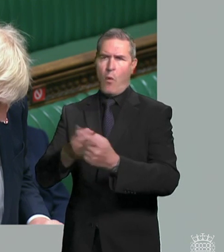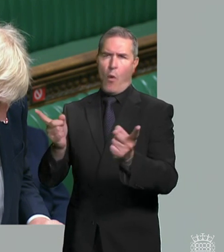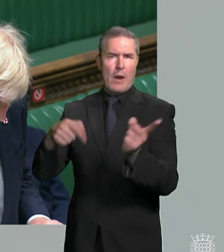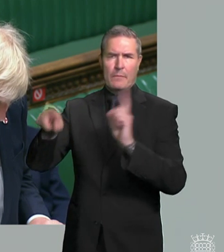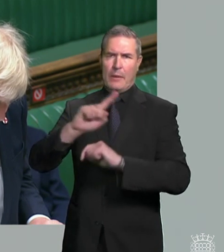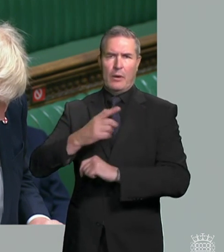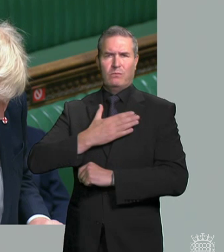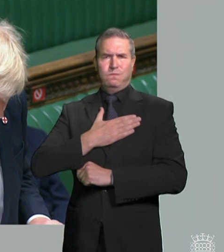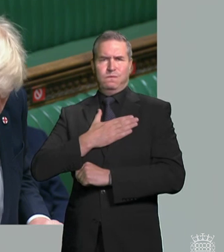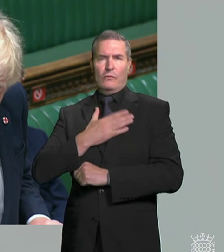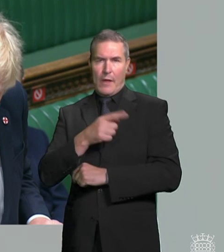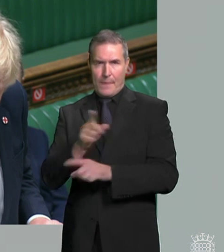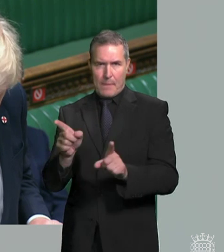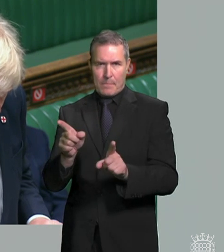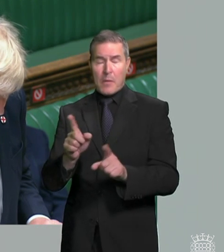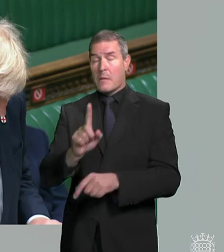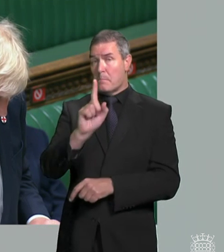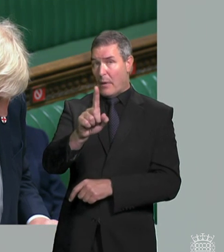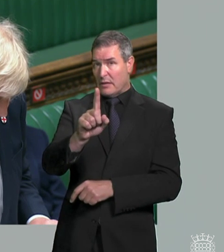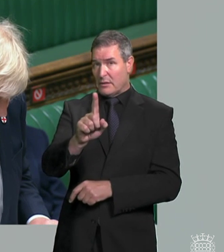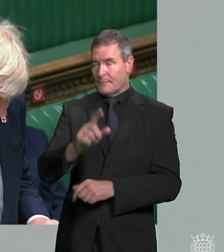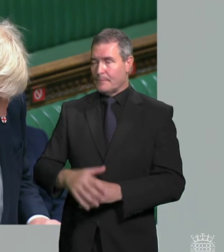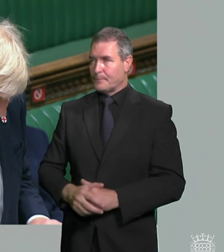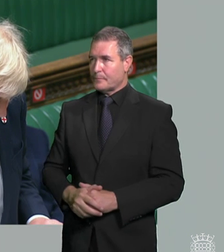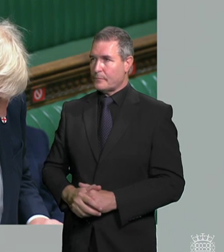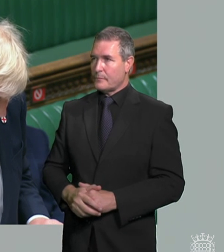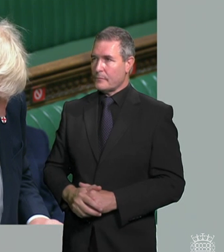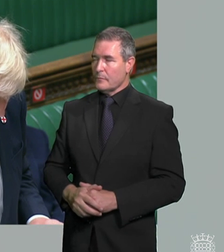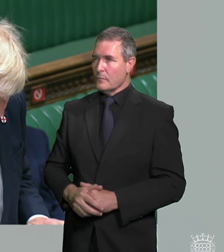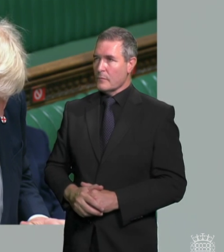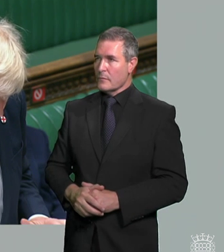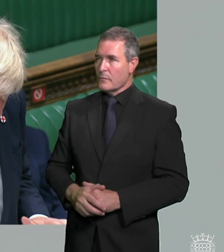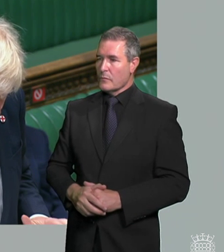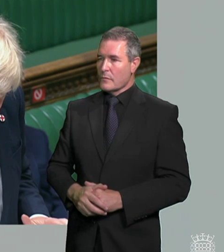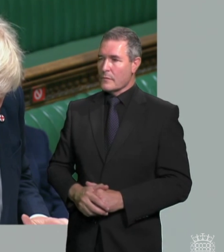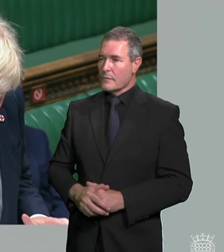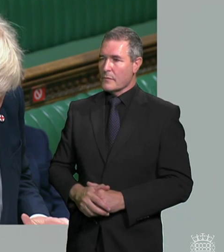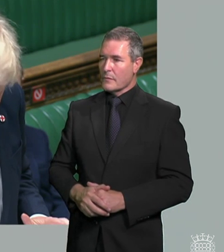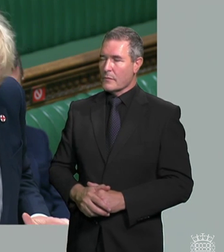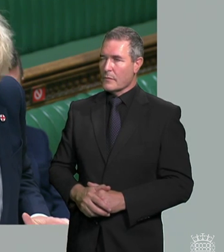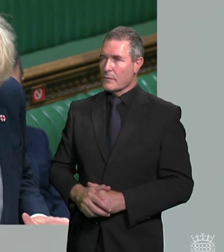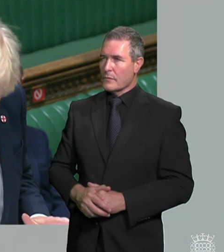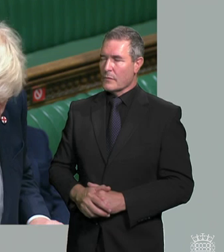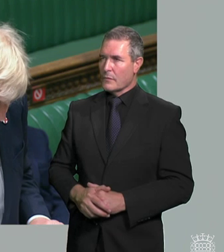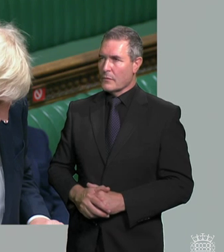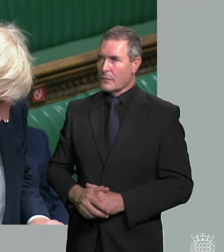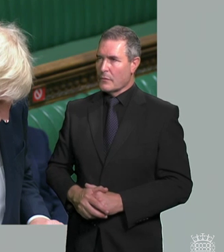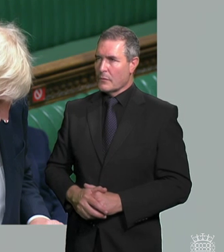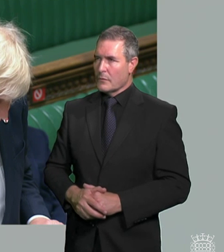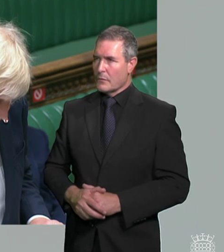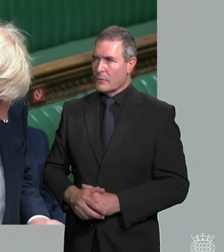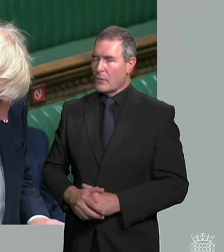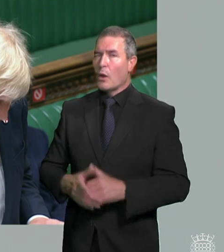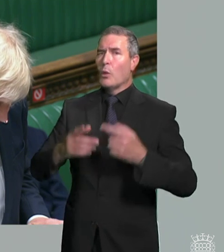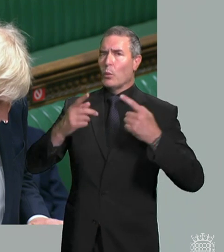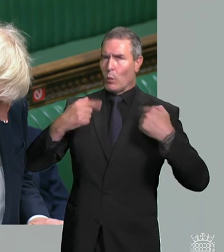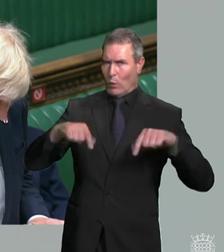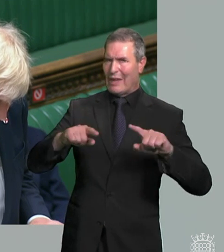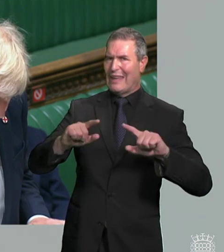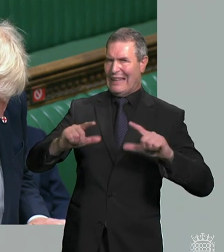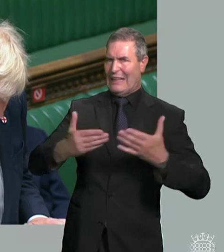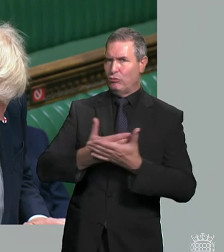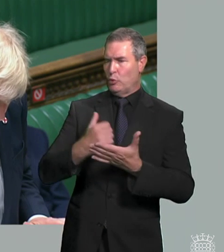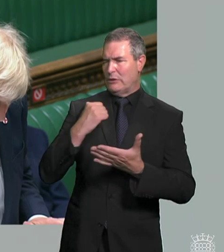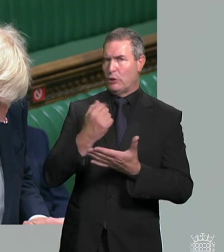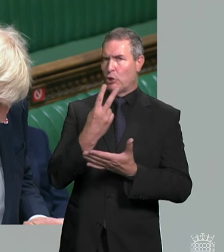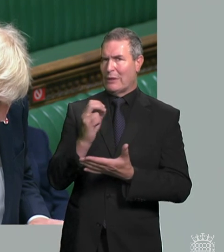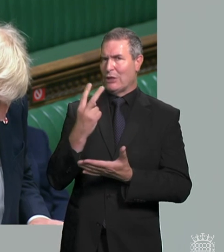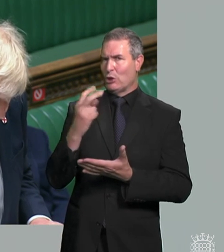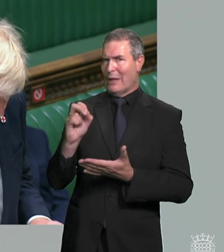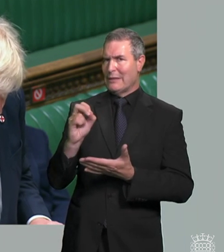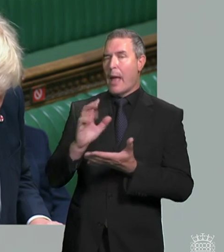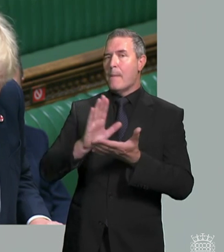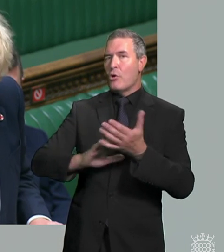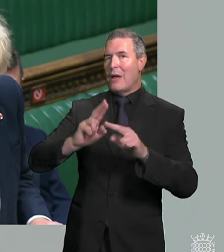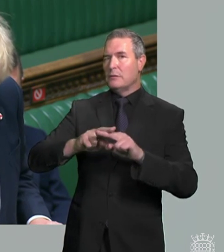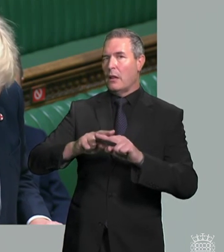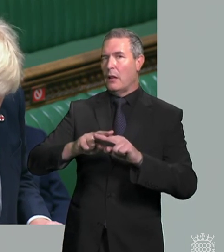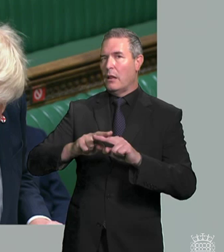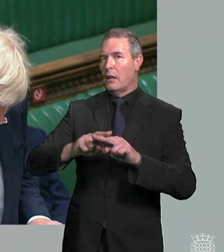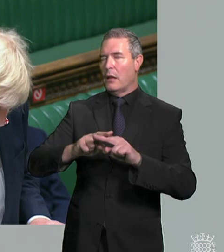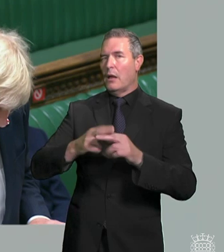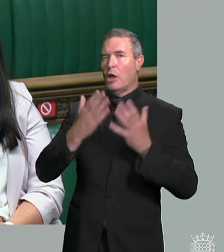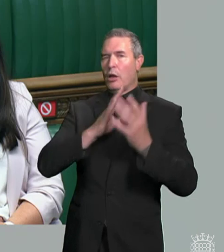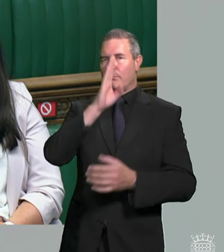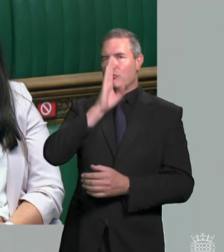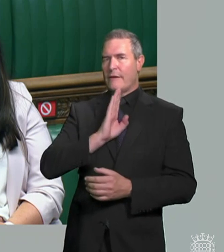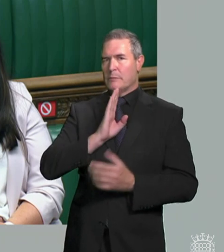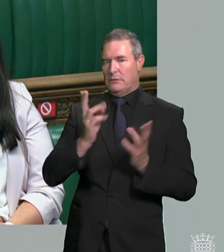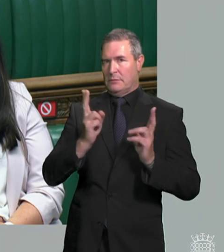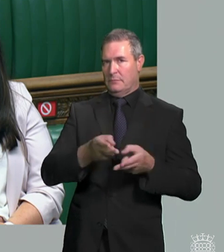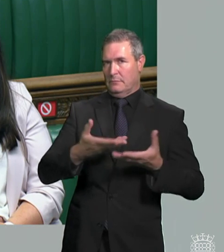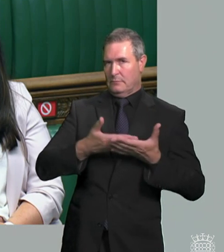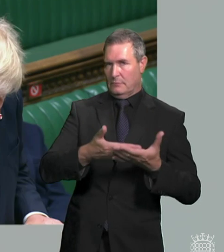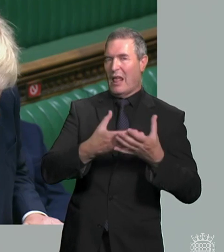What I can tell the honourable Lady is that we did introduce, in 2020, paid parental bereavement leave.